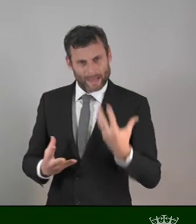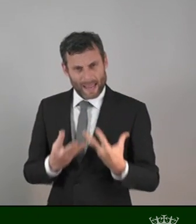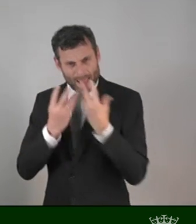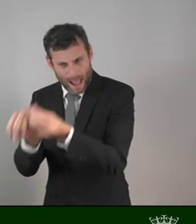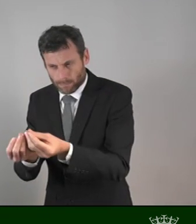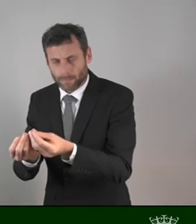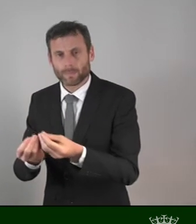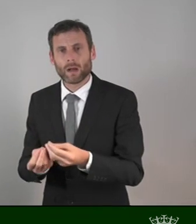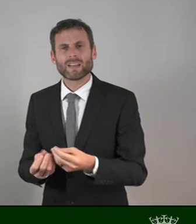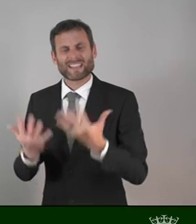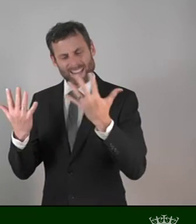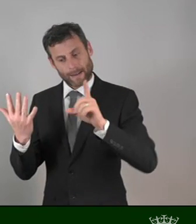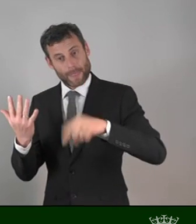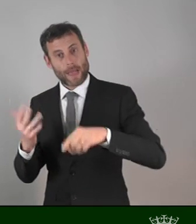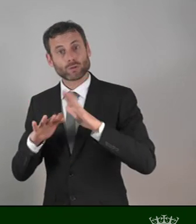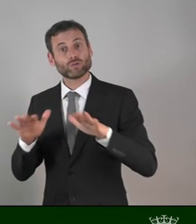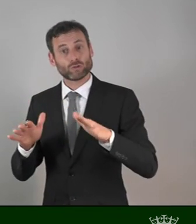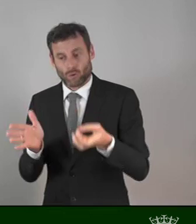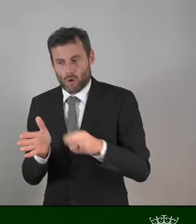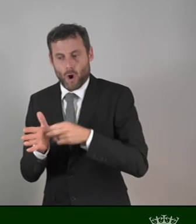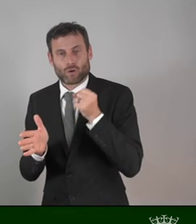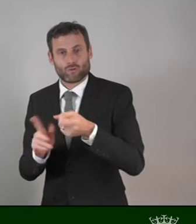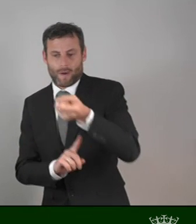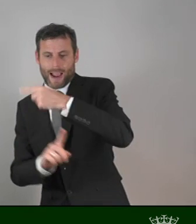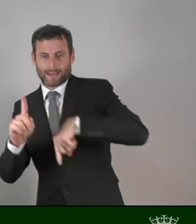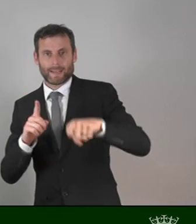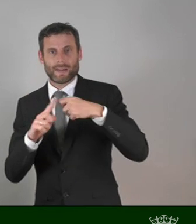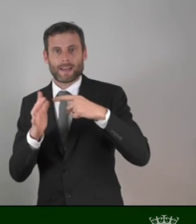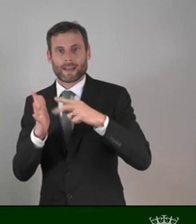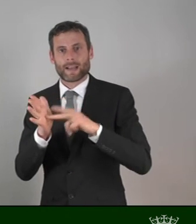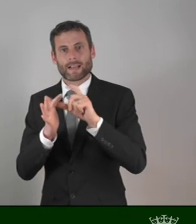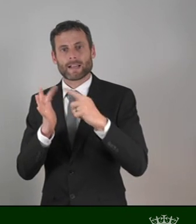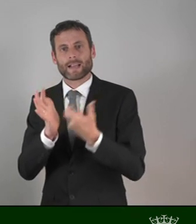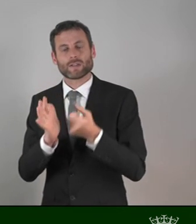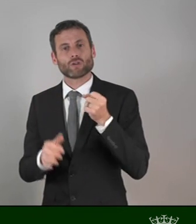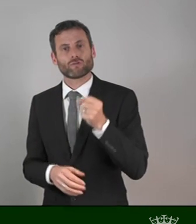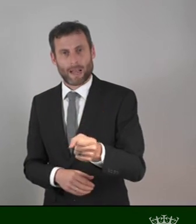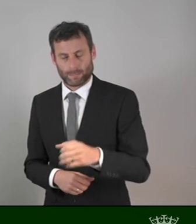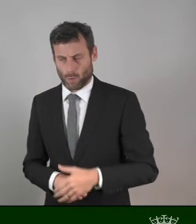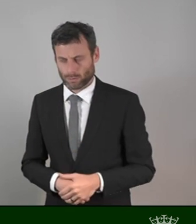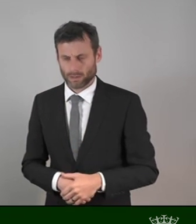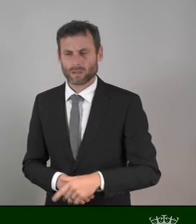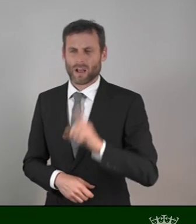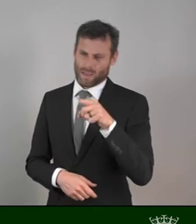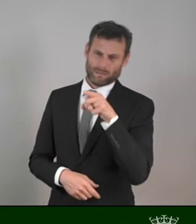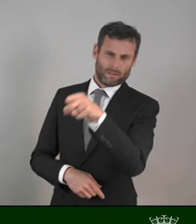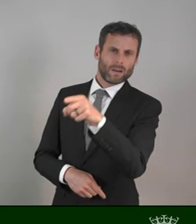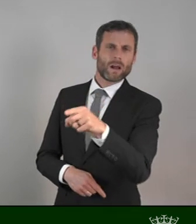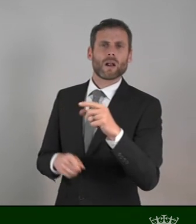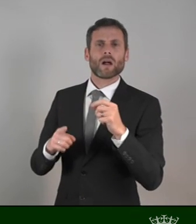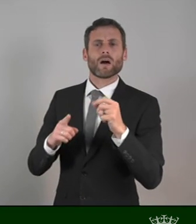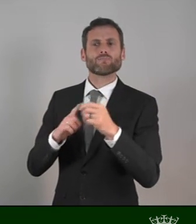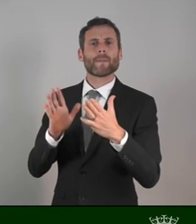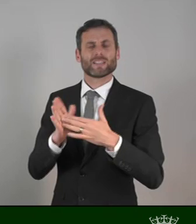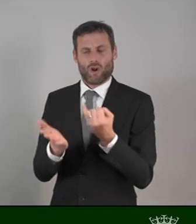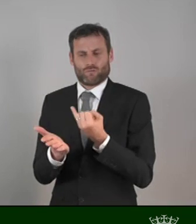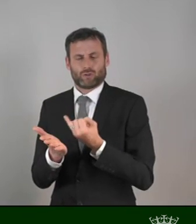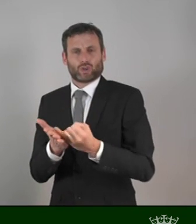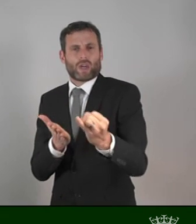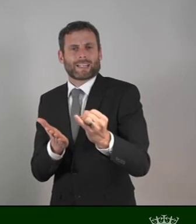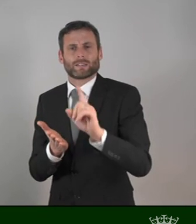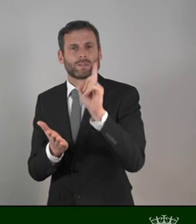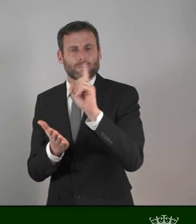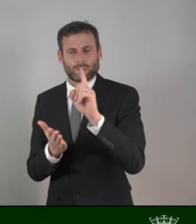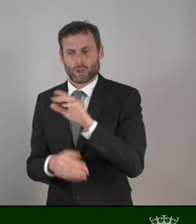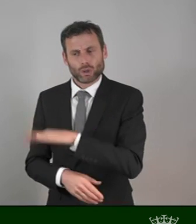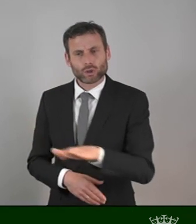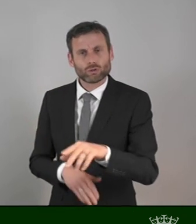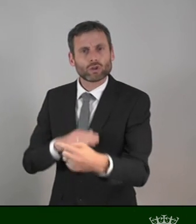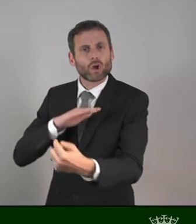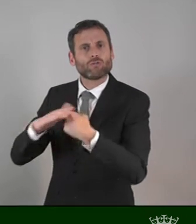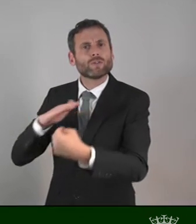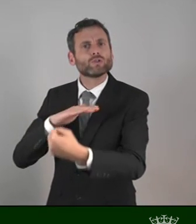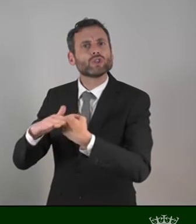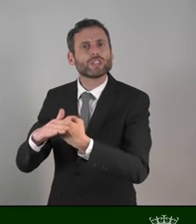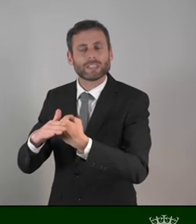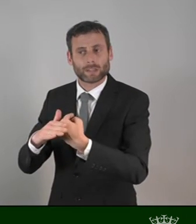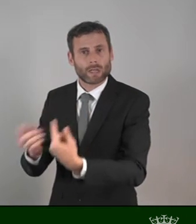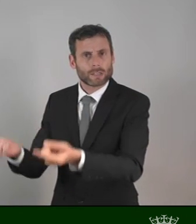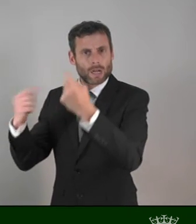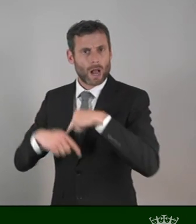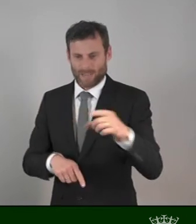When the Prime Minister’s Government rejected Lord Dubs’ amendment on unaccompanied child refugees, Britain’s beacon dimmed.